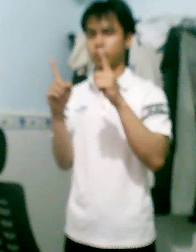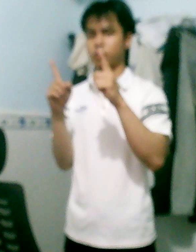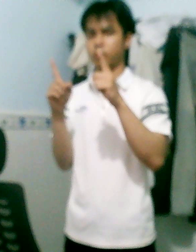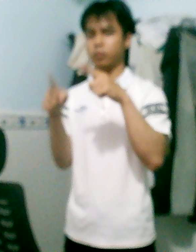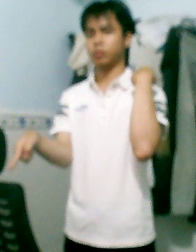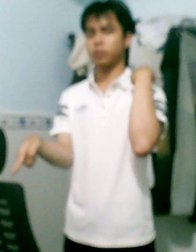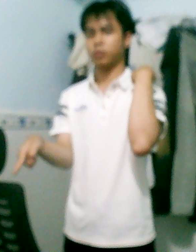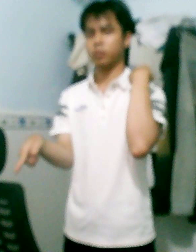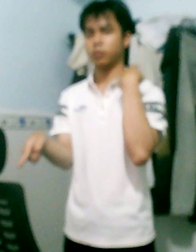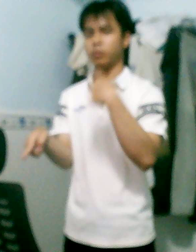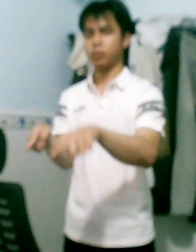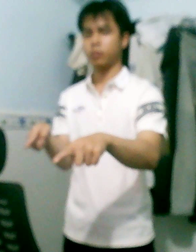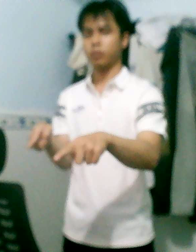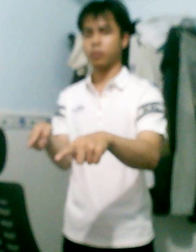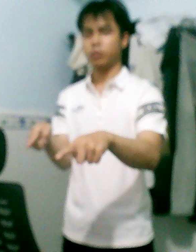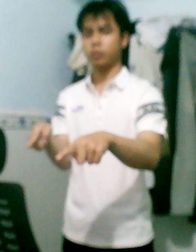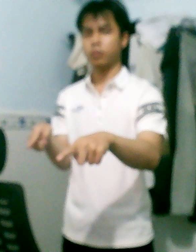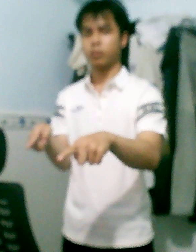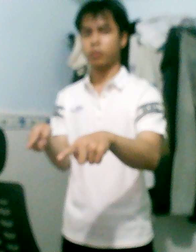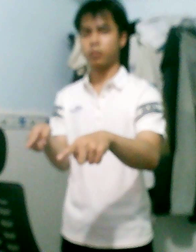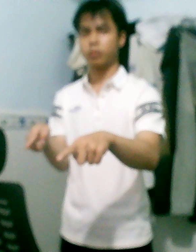phut